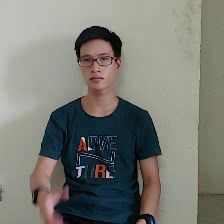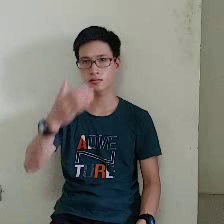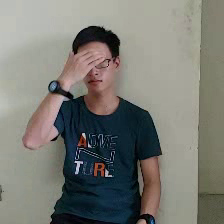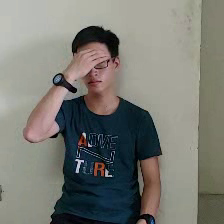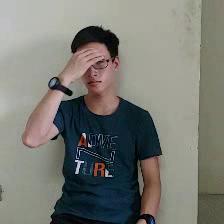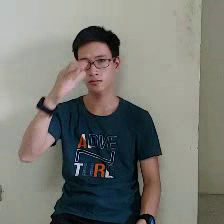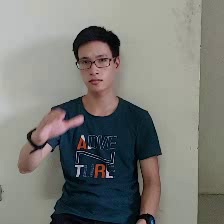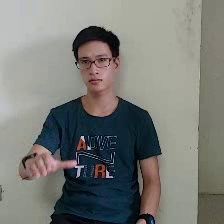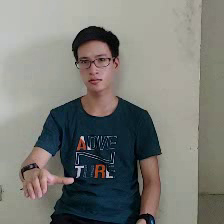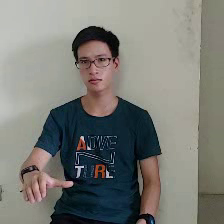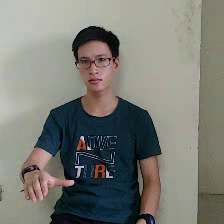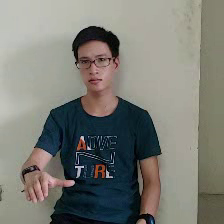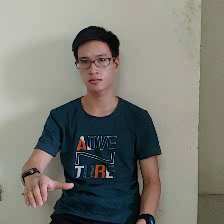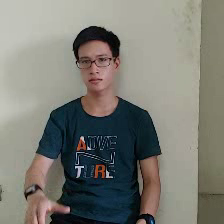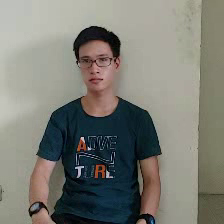Áp dụng